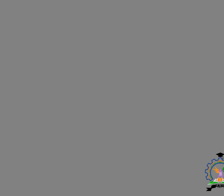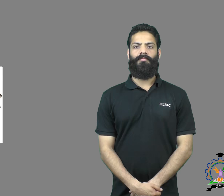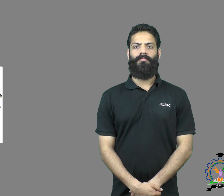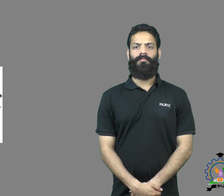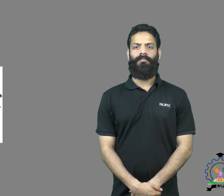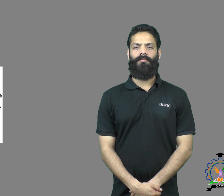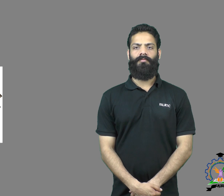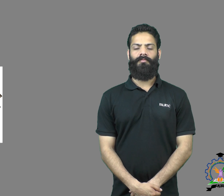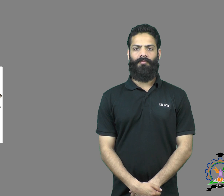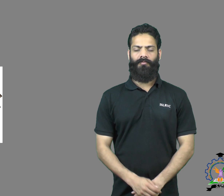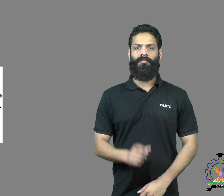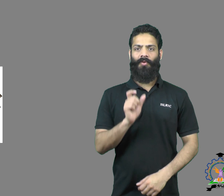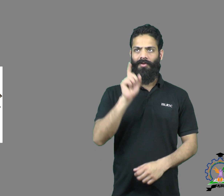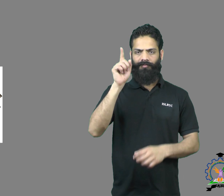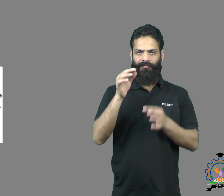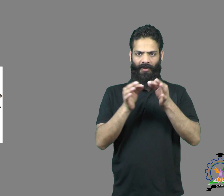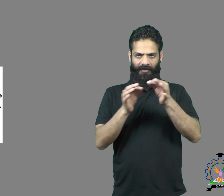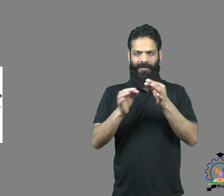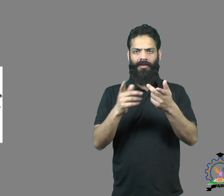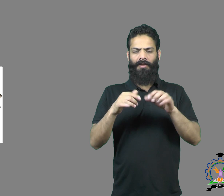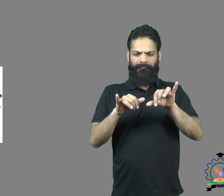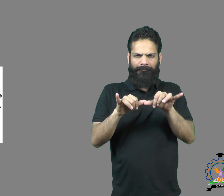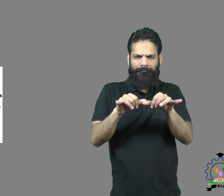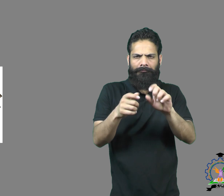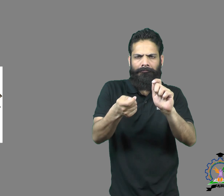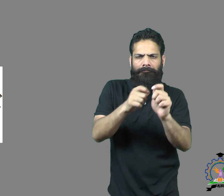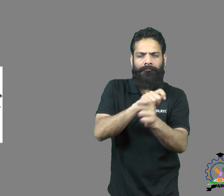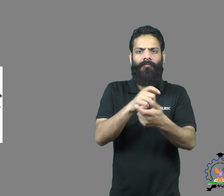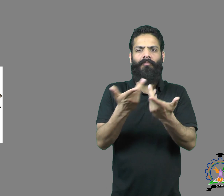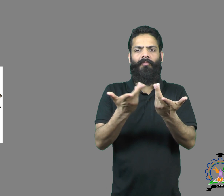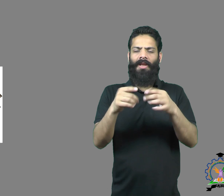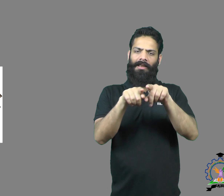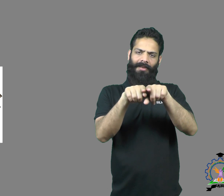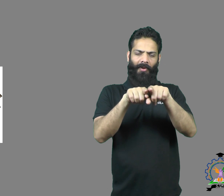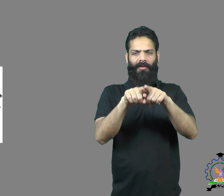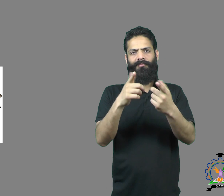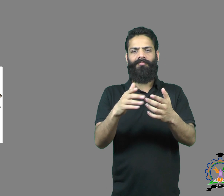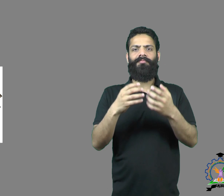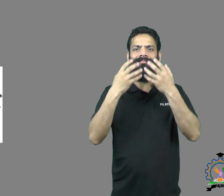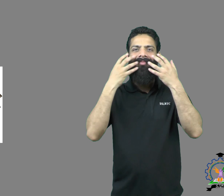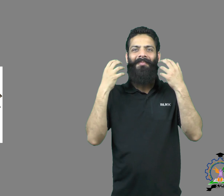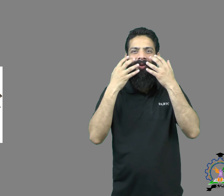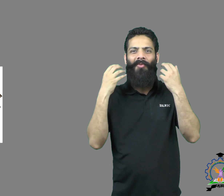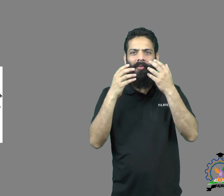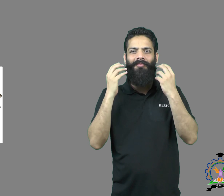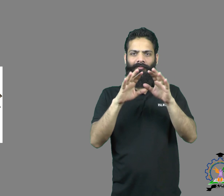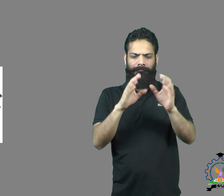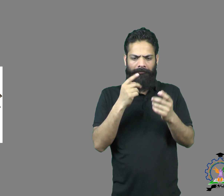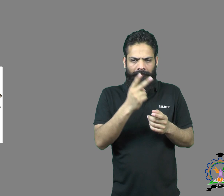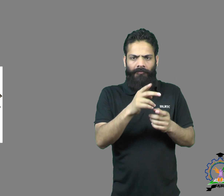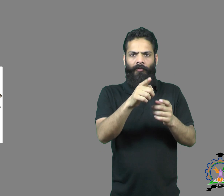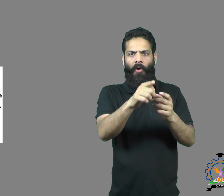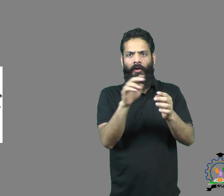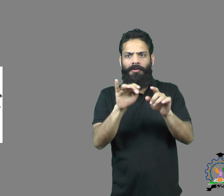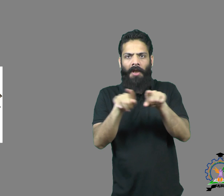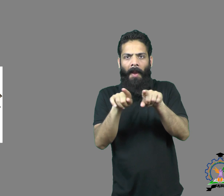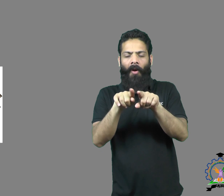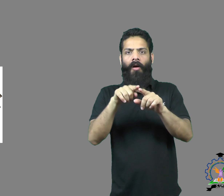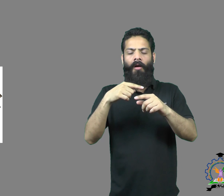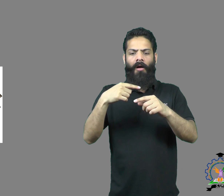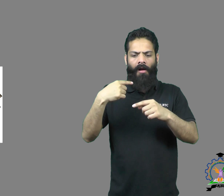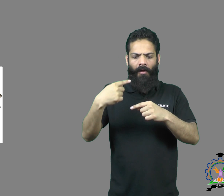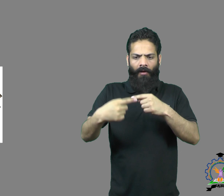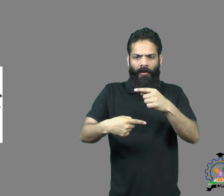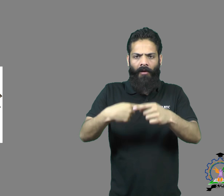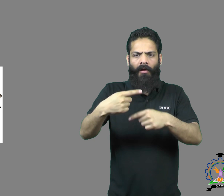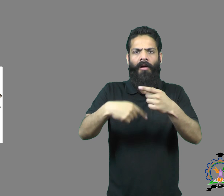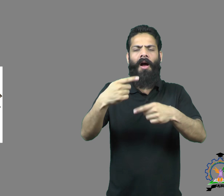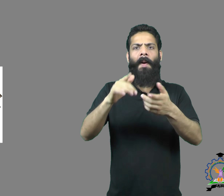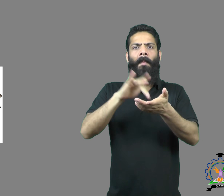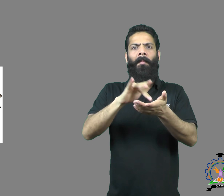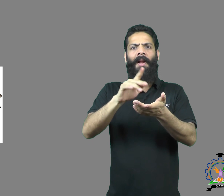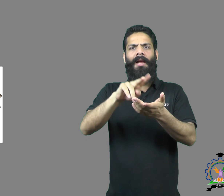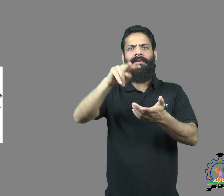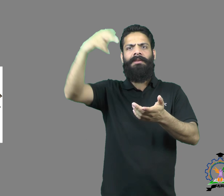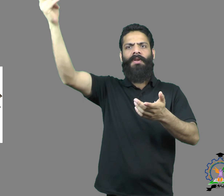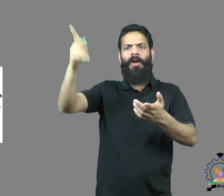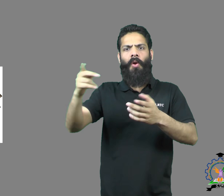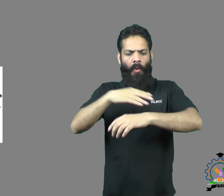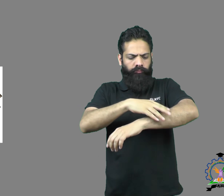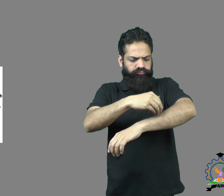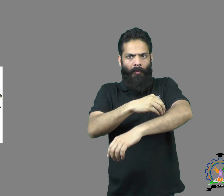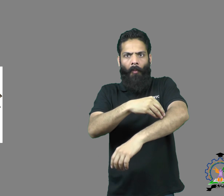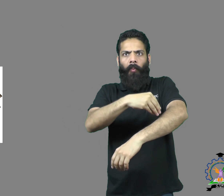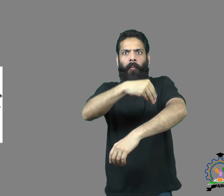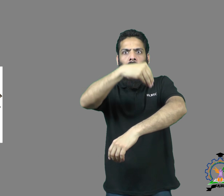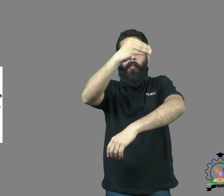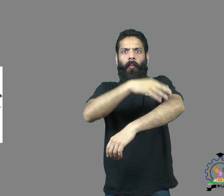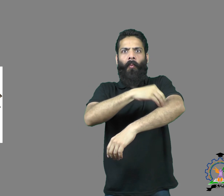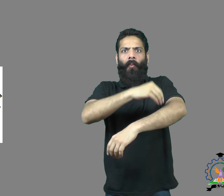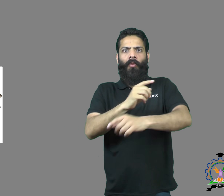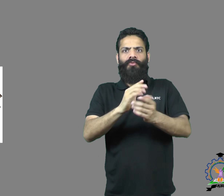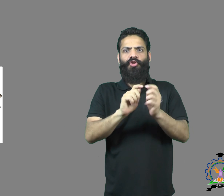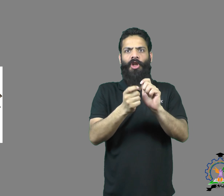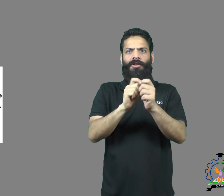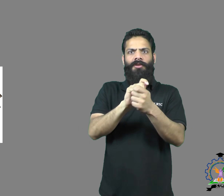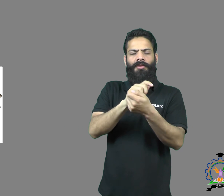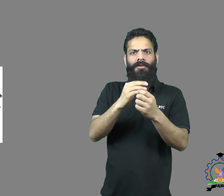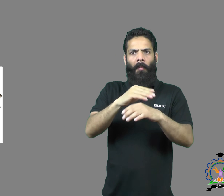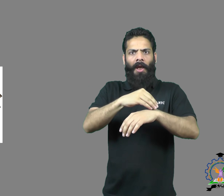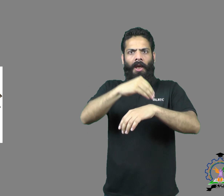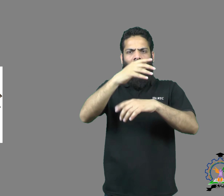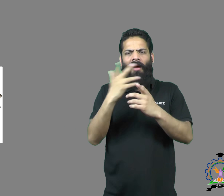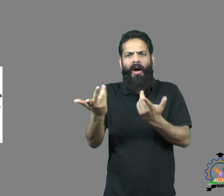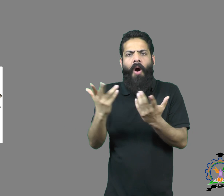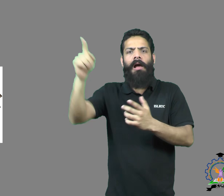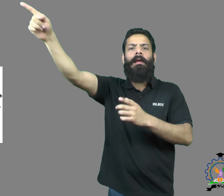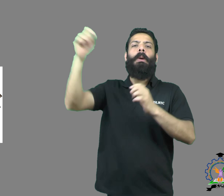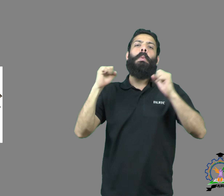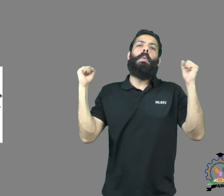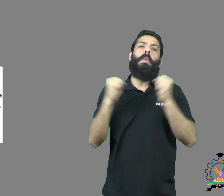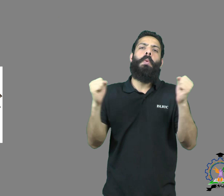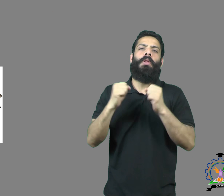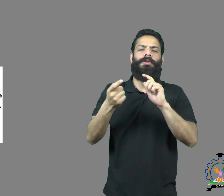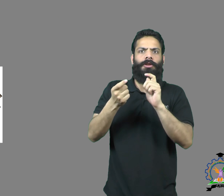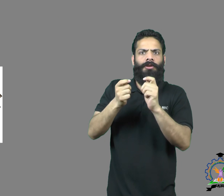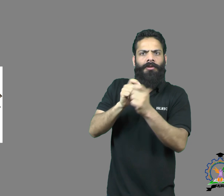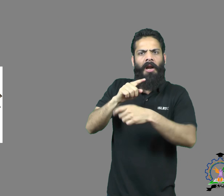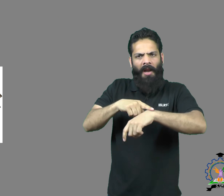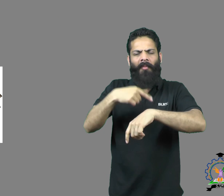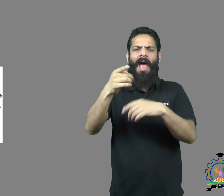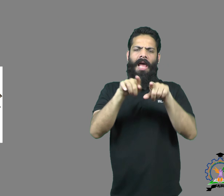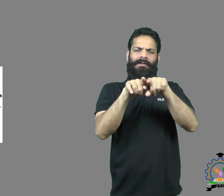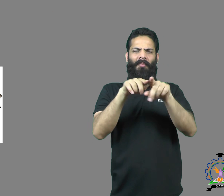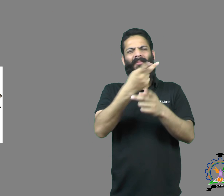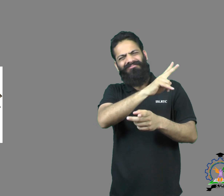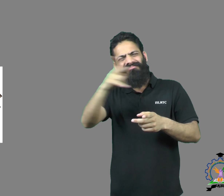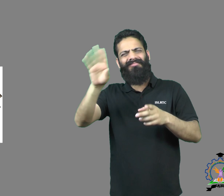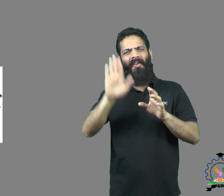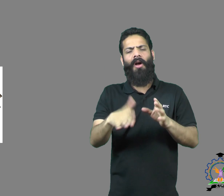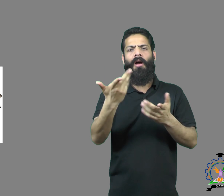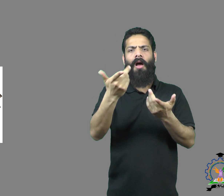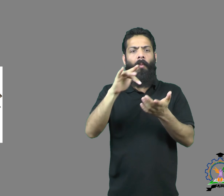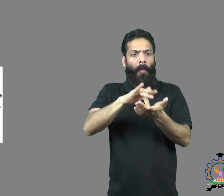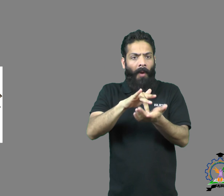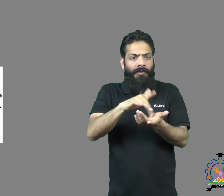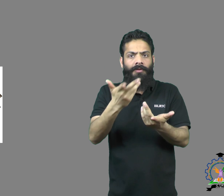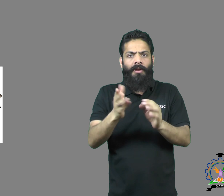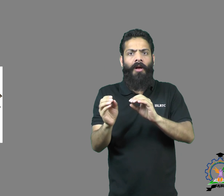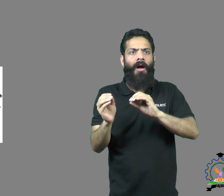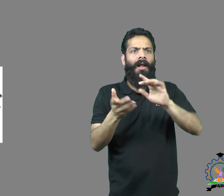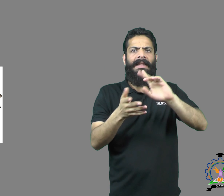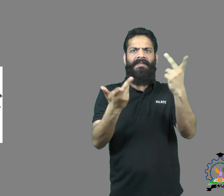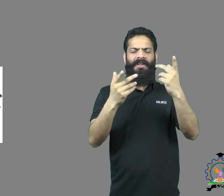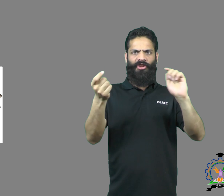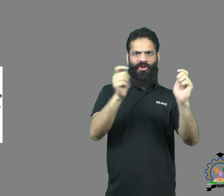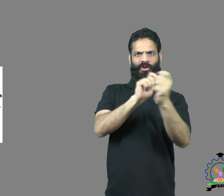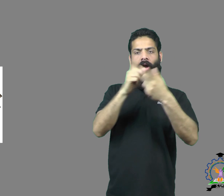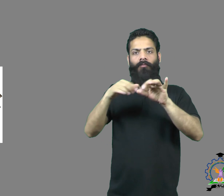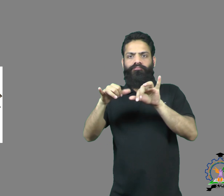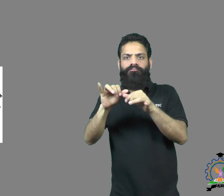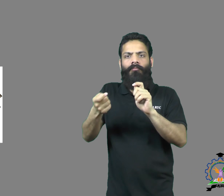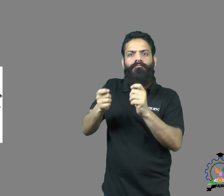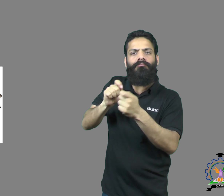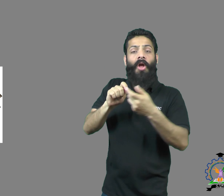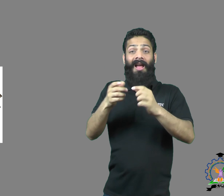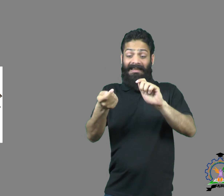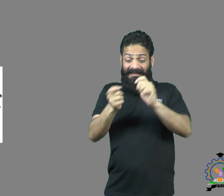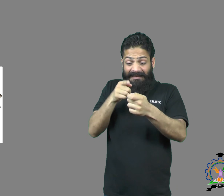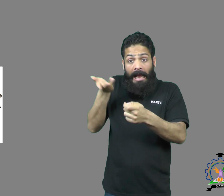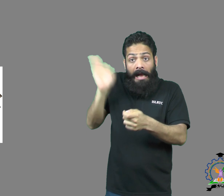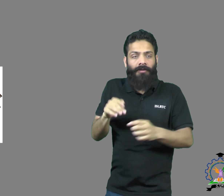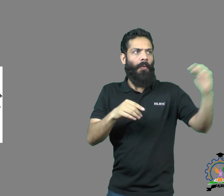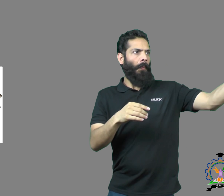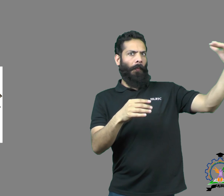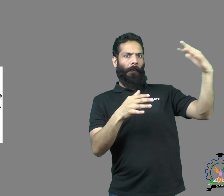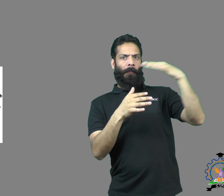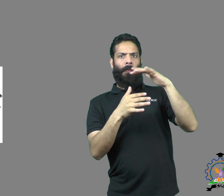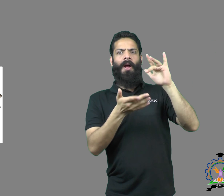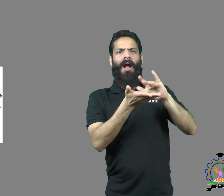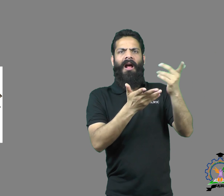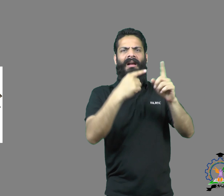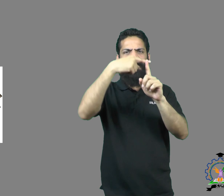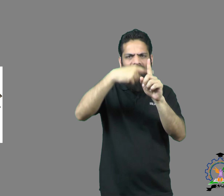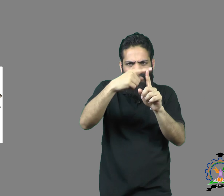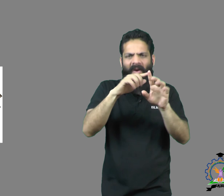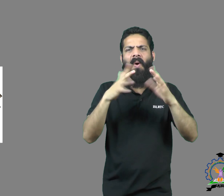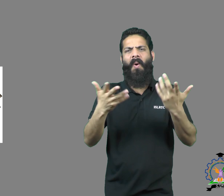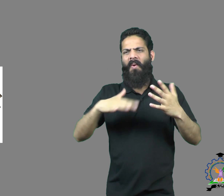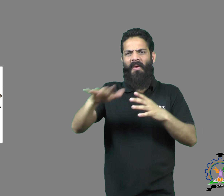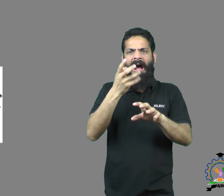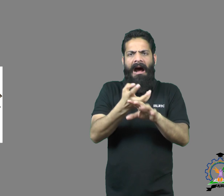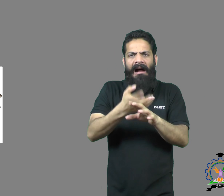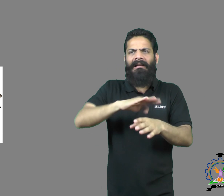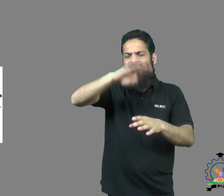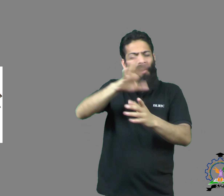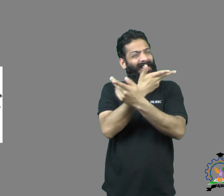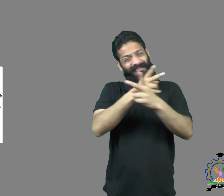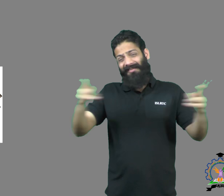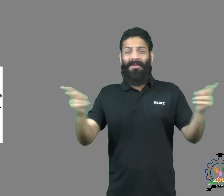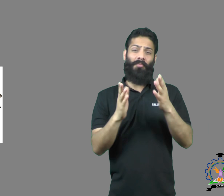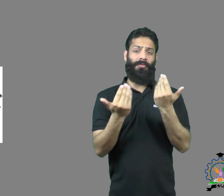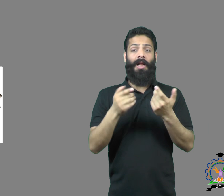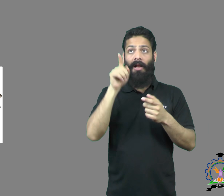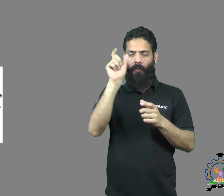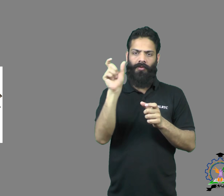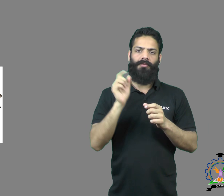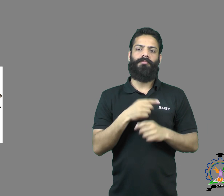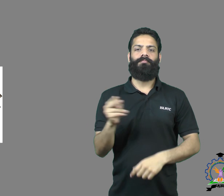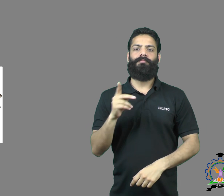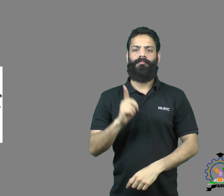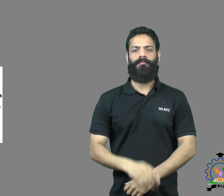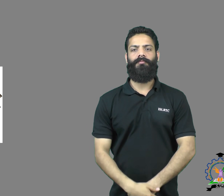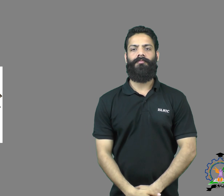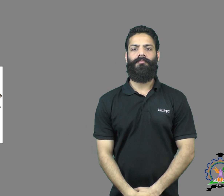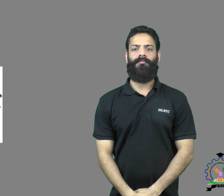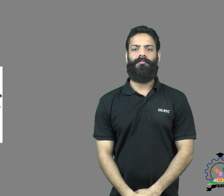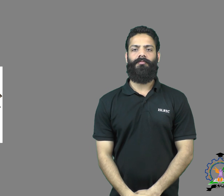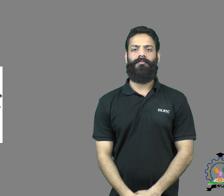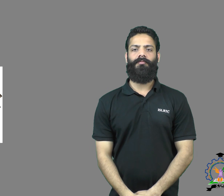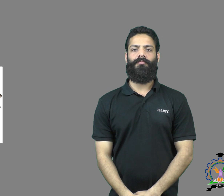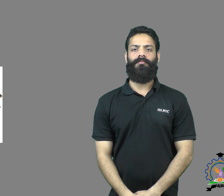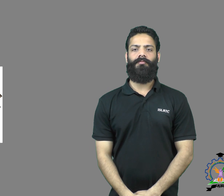Adaptive Radiation